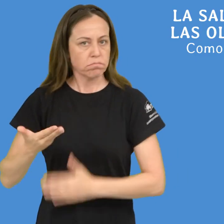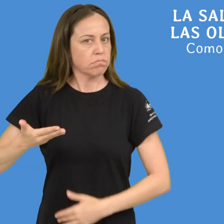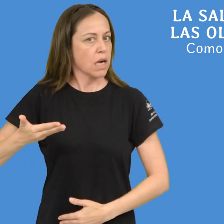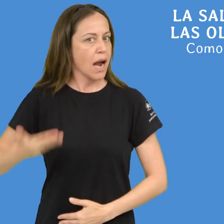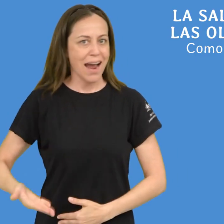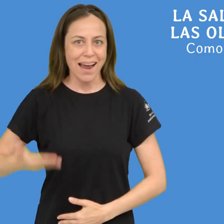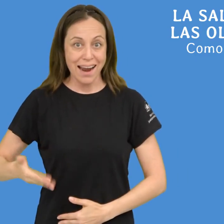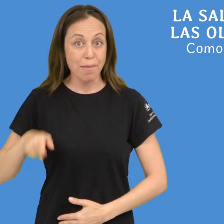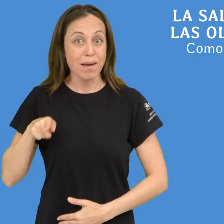importar